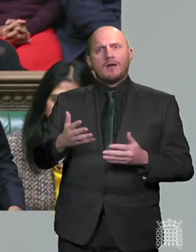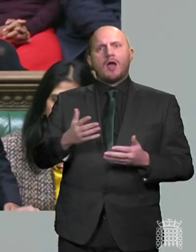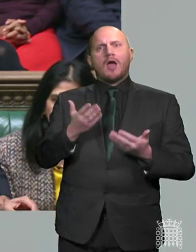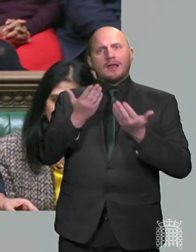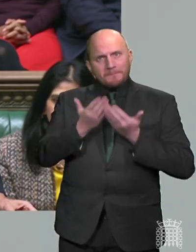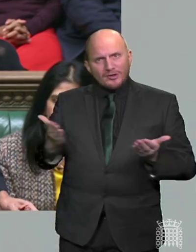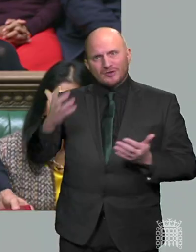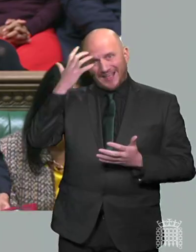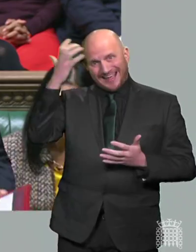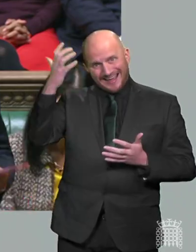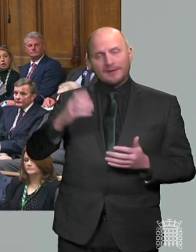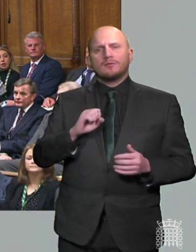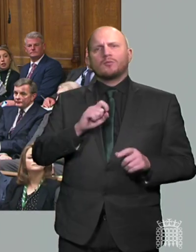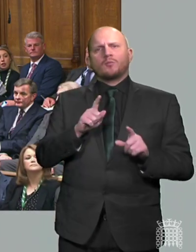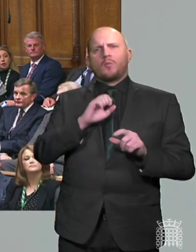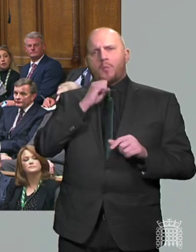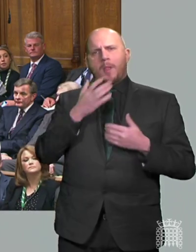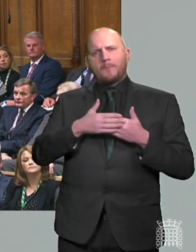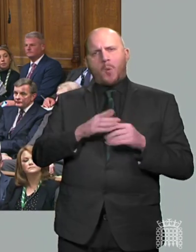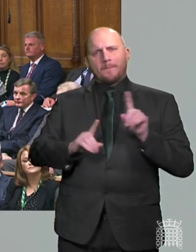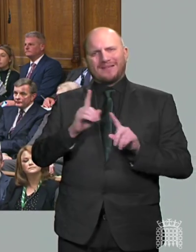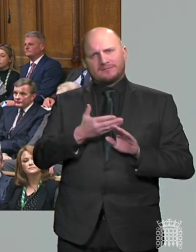I shall have further such meetings later today.